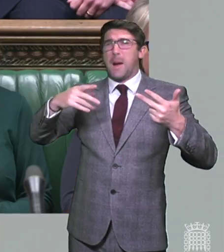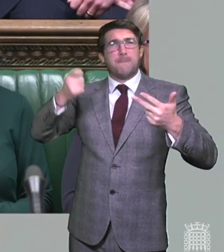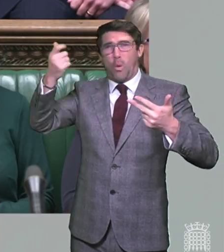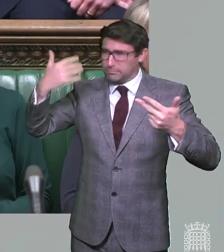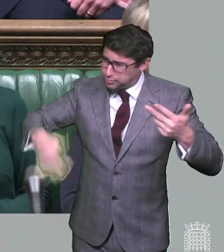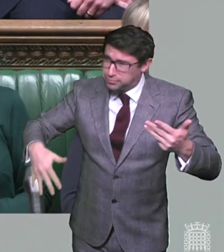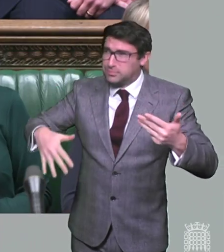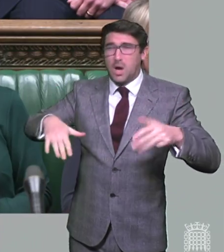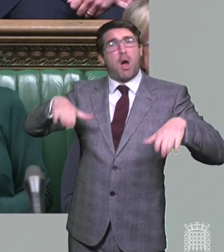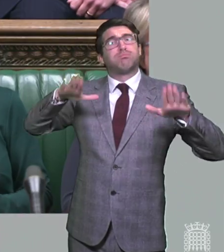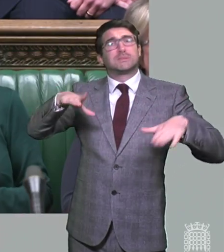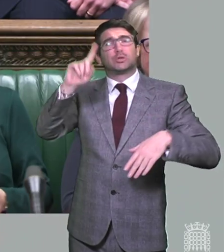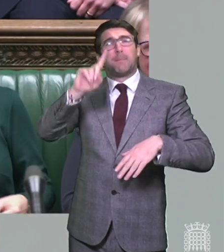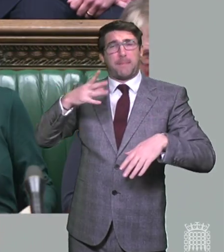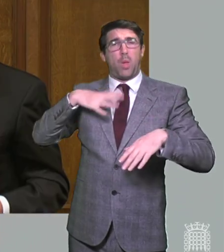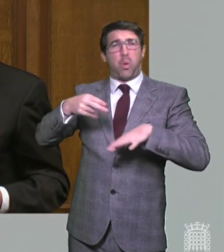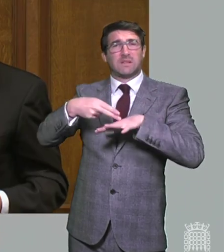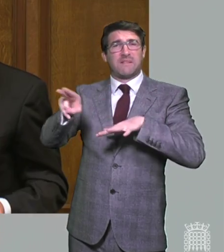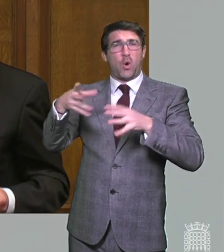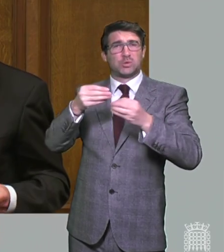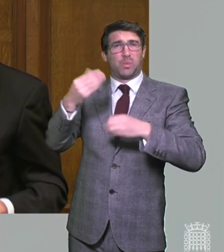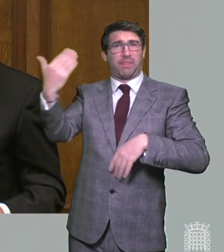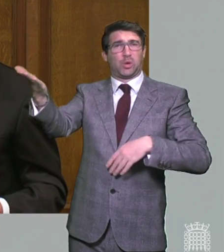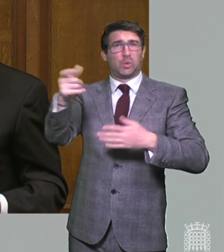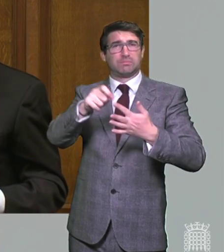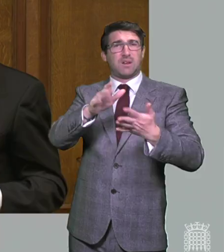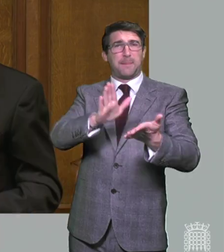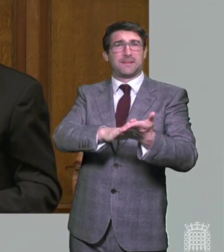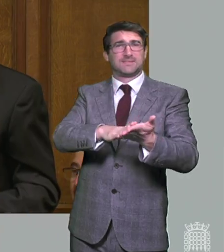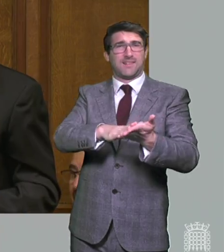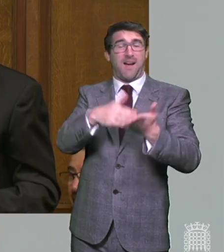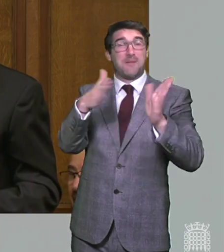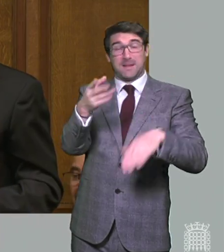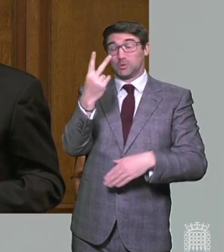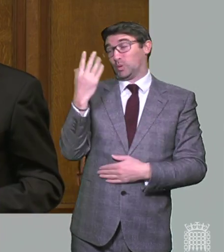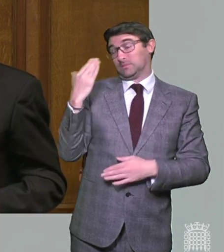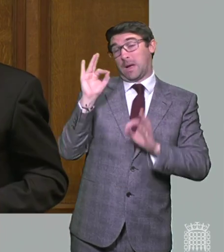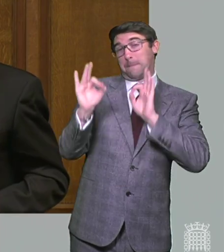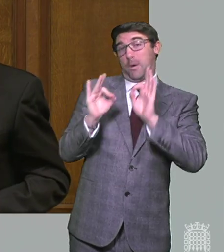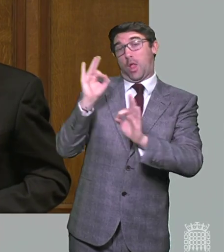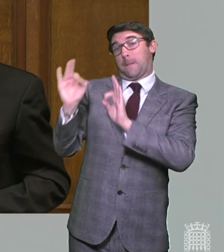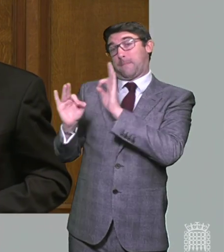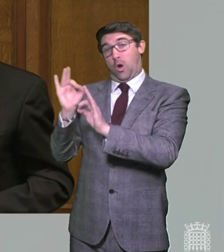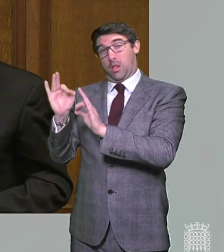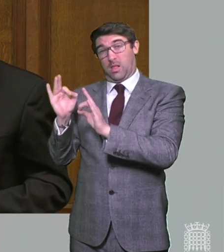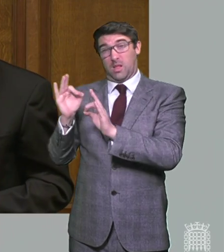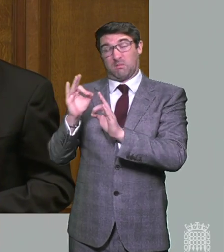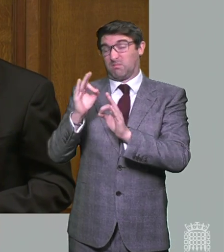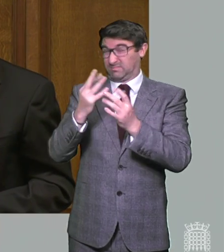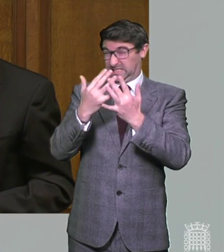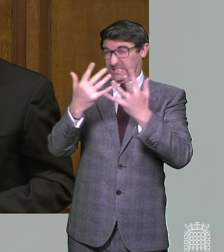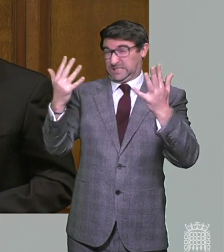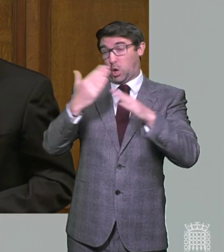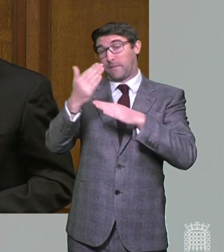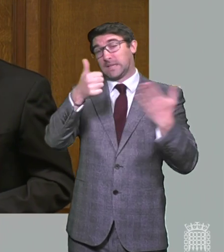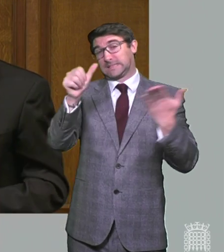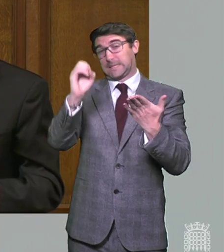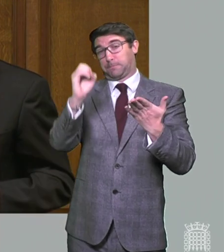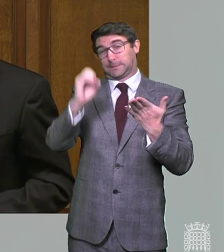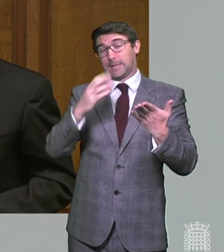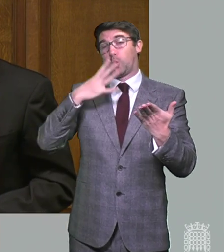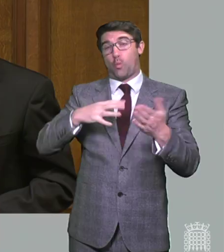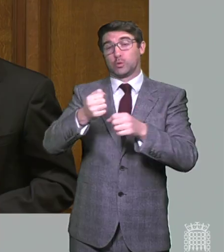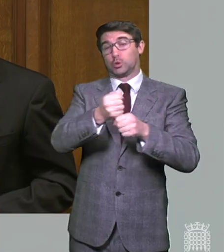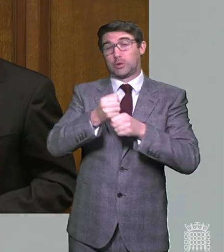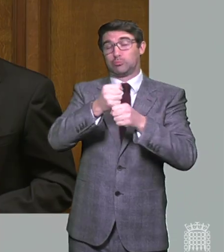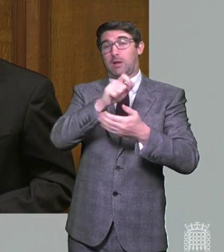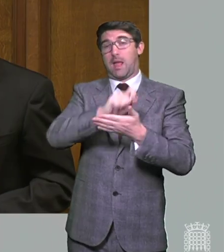In two recent polls, 60% of those in this country want an immediate general election.